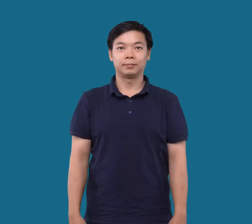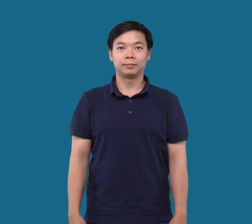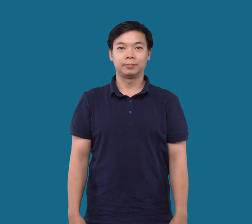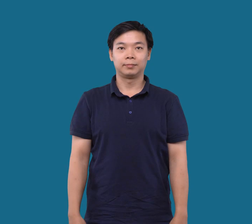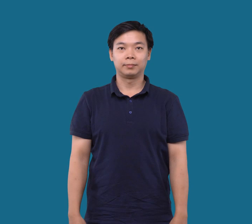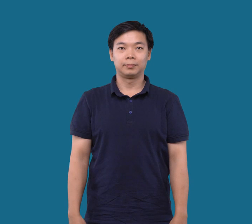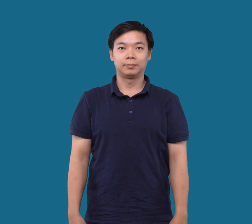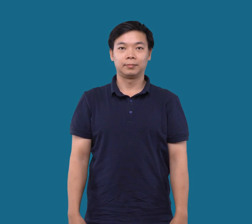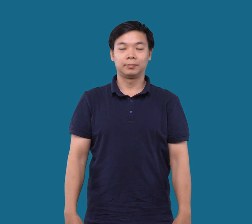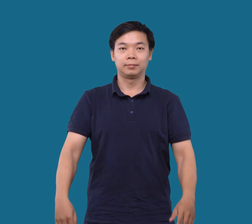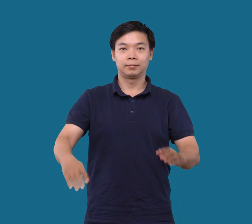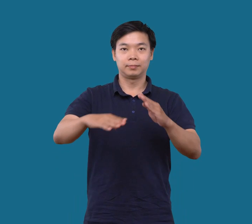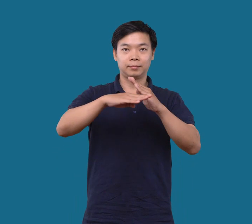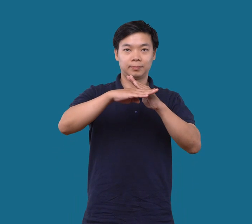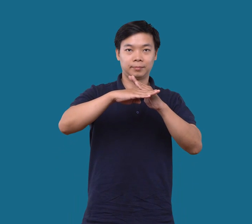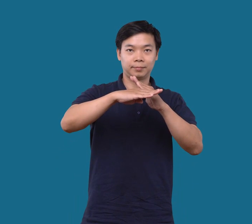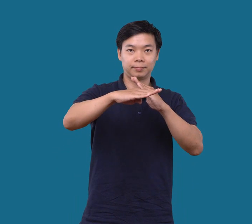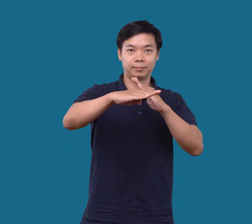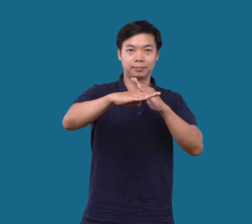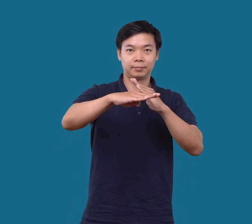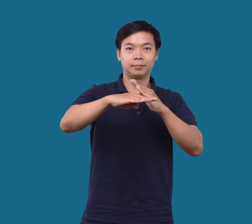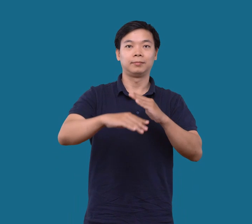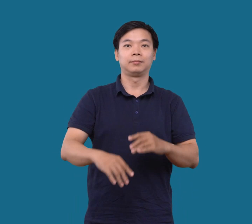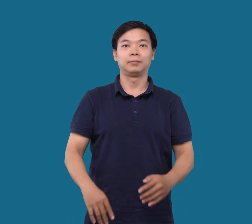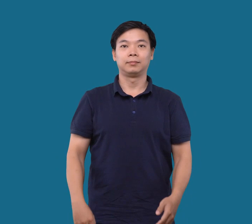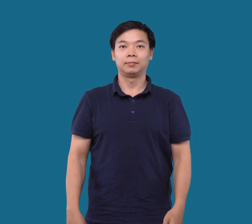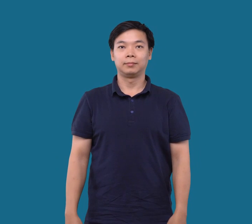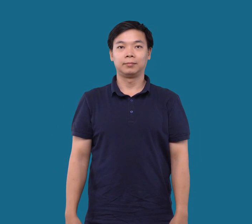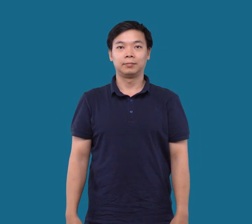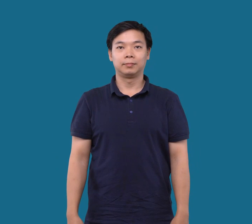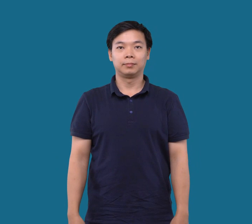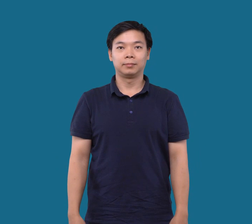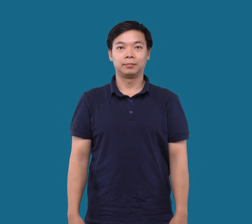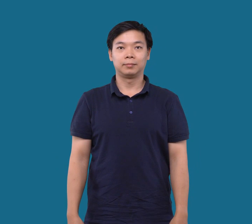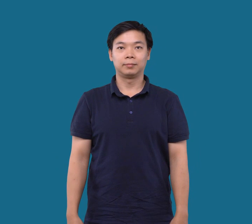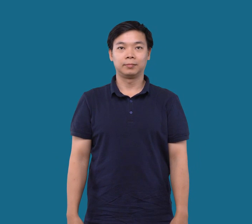mái hiên